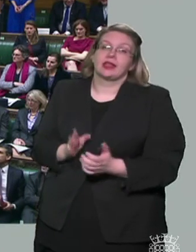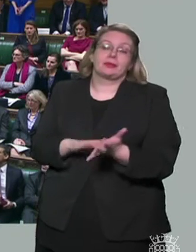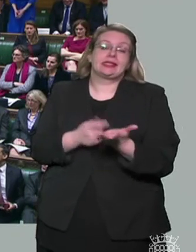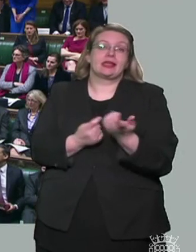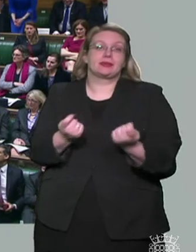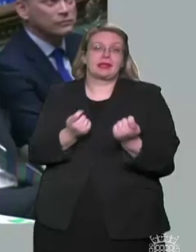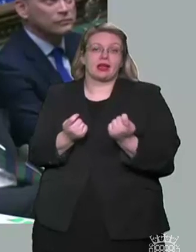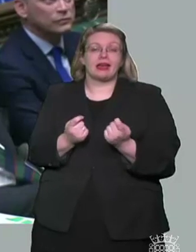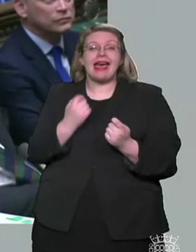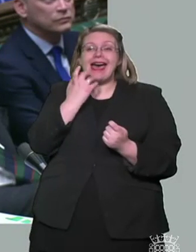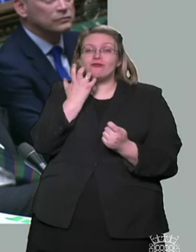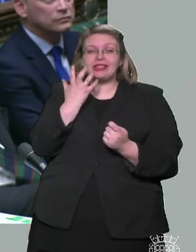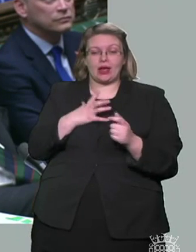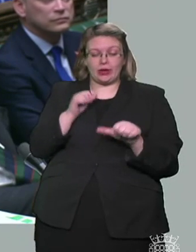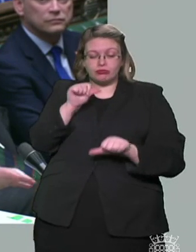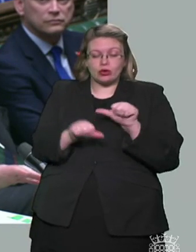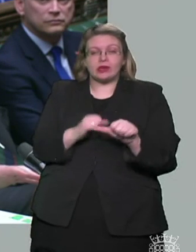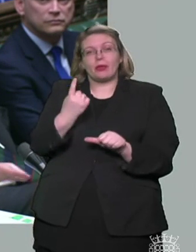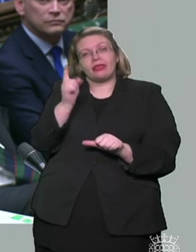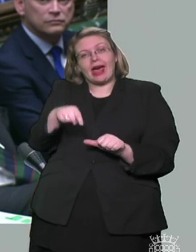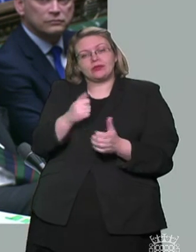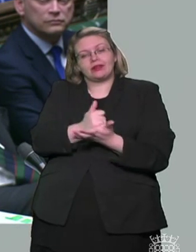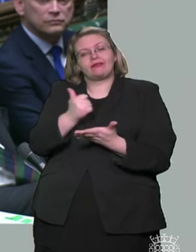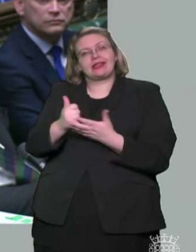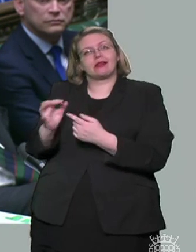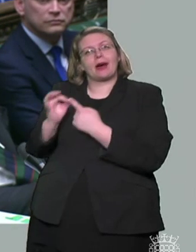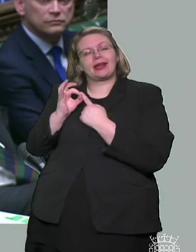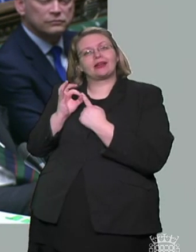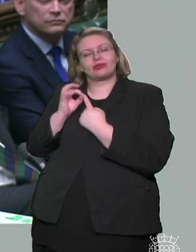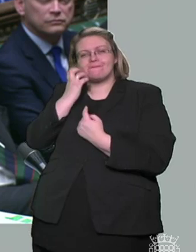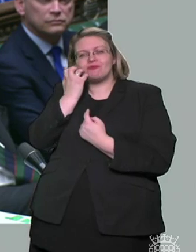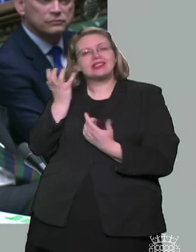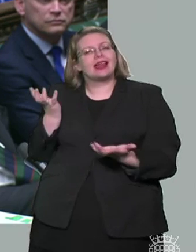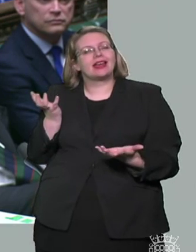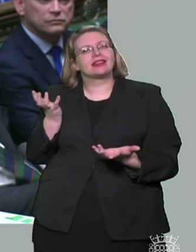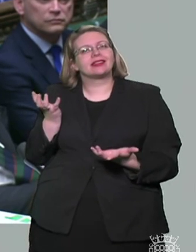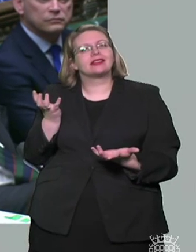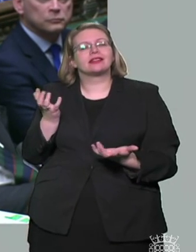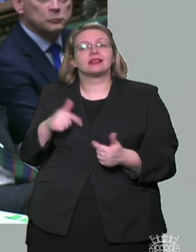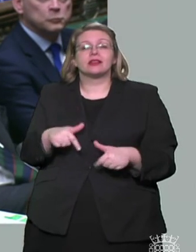We are processing 1,000 a day.